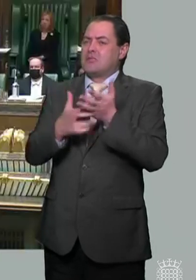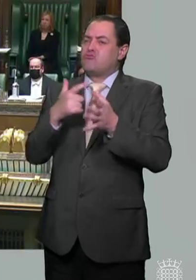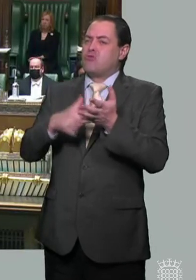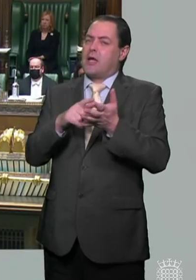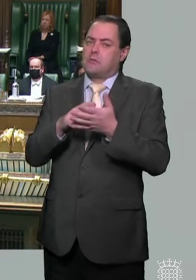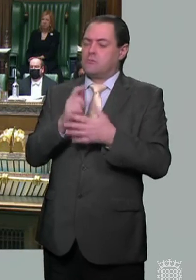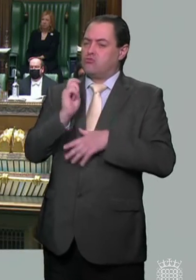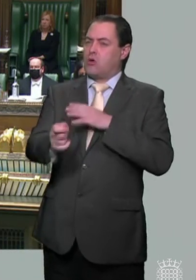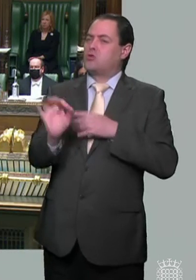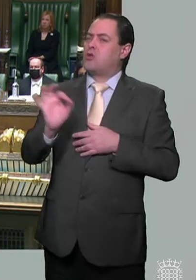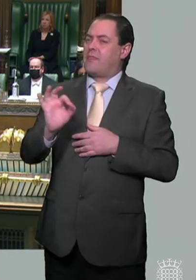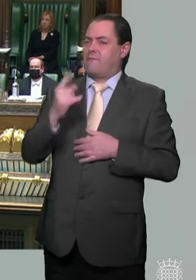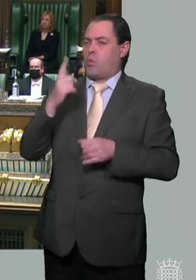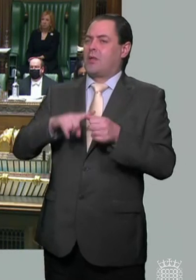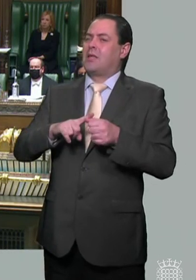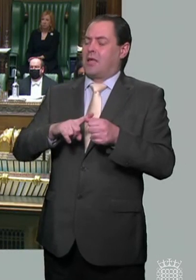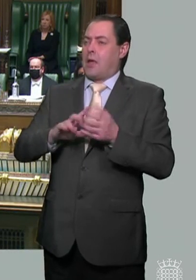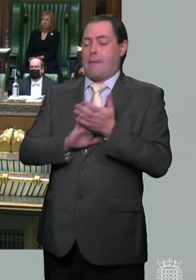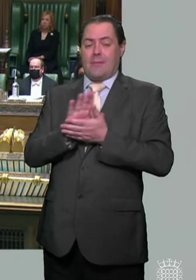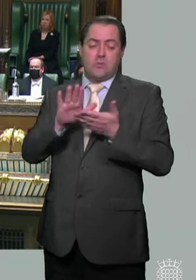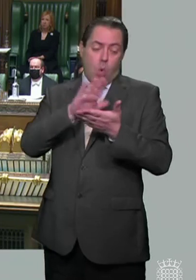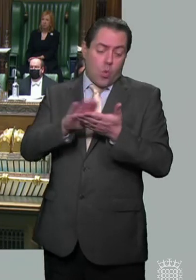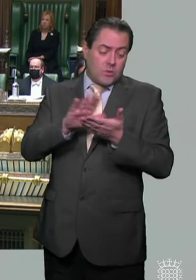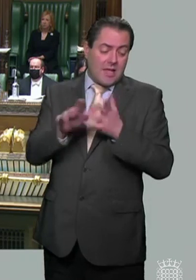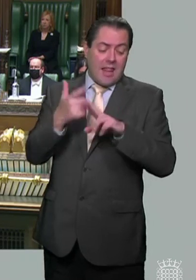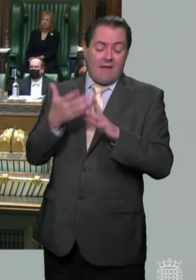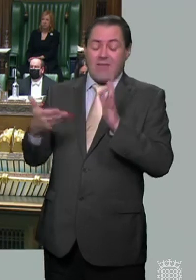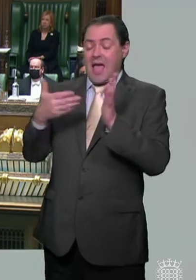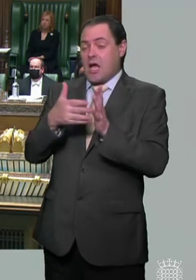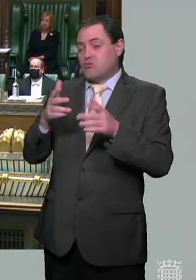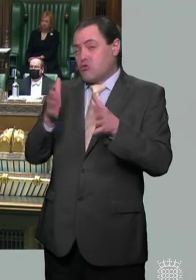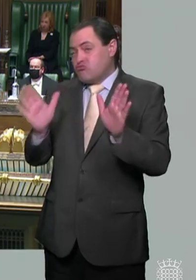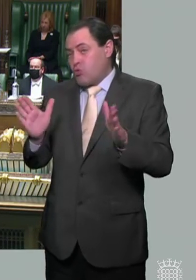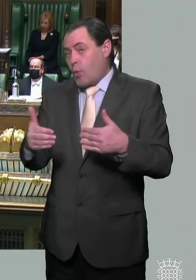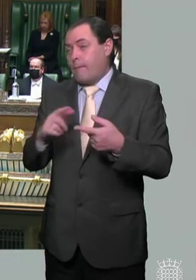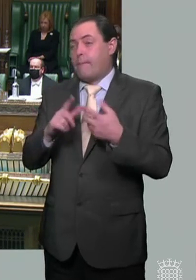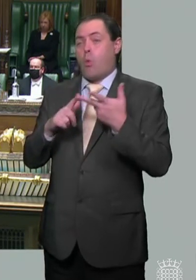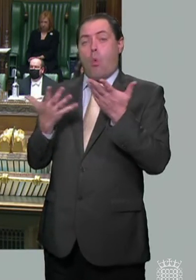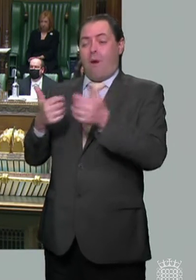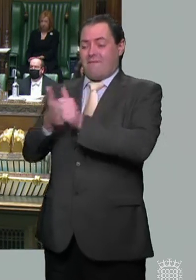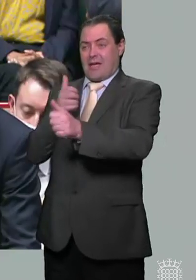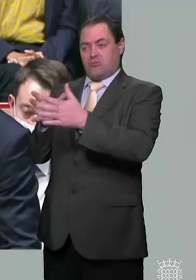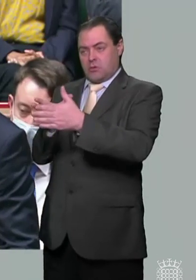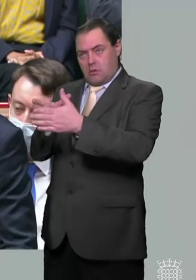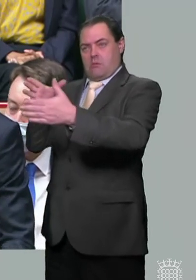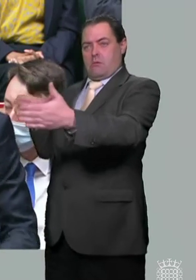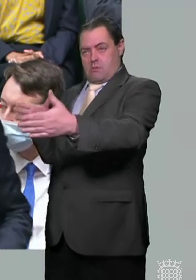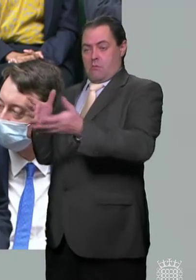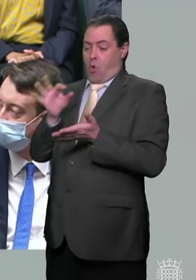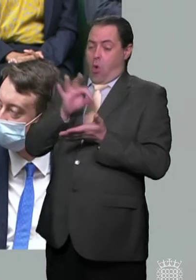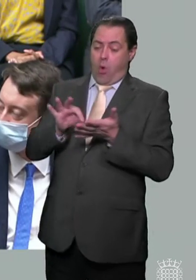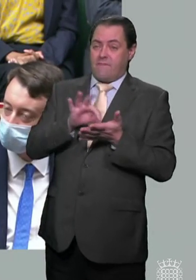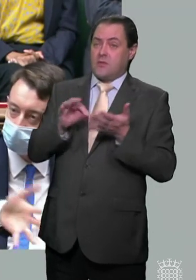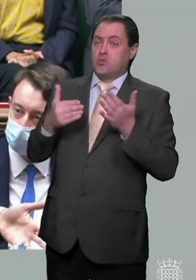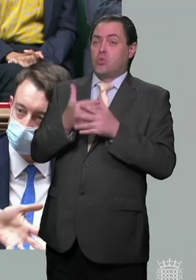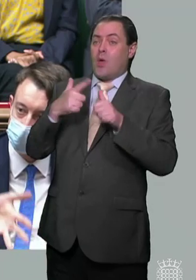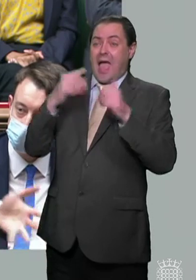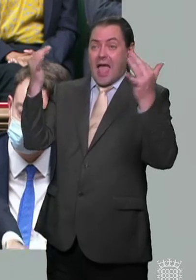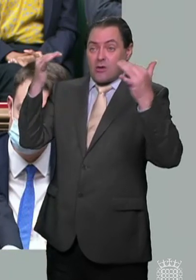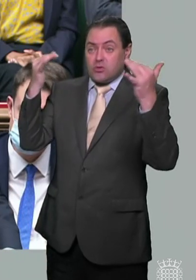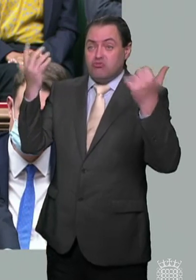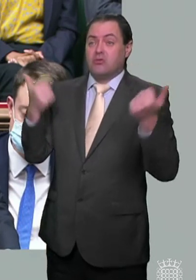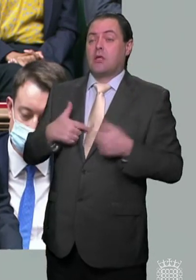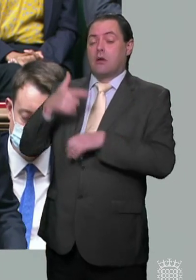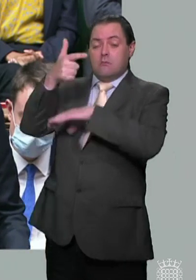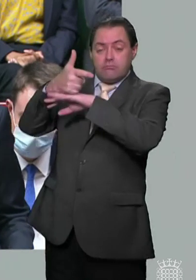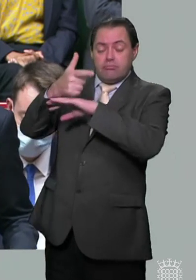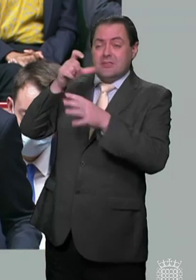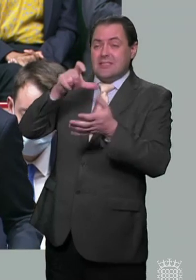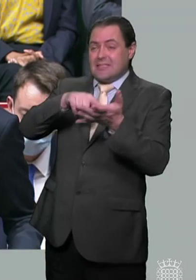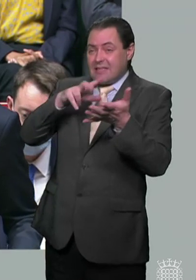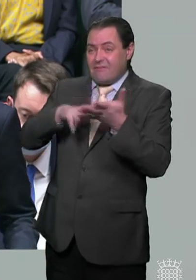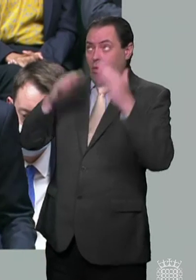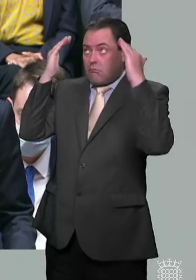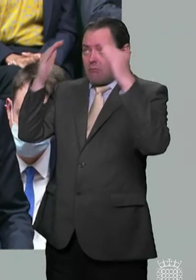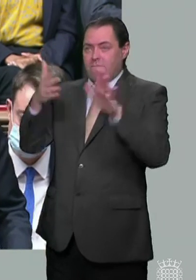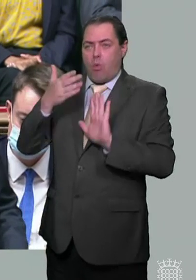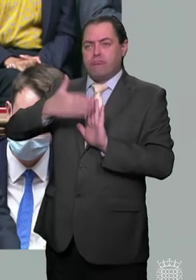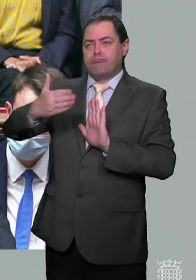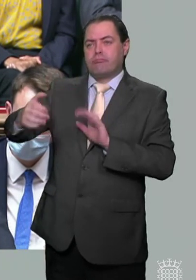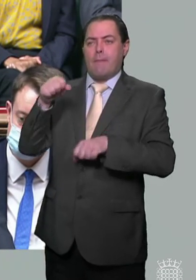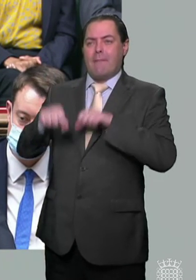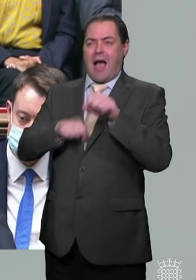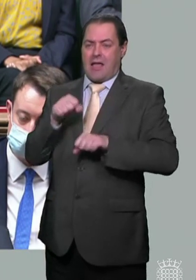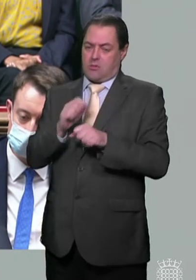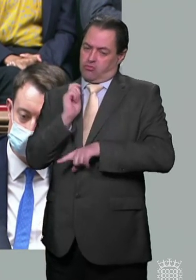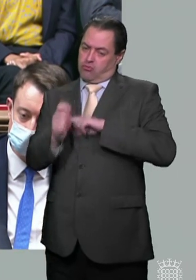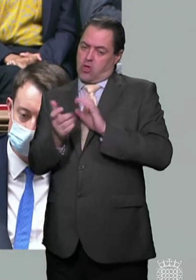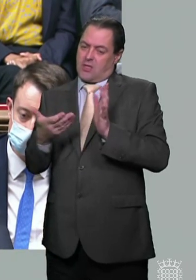That means that a hotel adding extra rooms, a manufacturer expanding their factory, and an office adding new air conditioning, CCTV or bike shelters will all pay no extra rates.